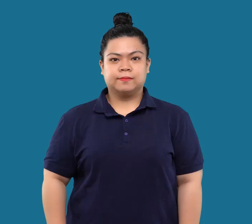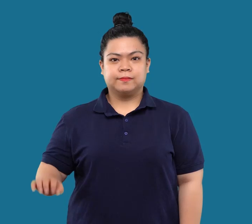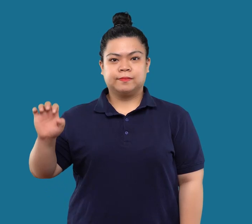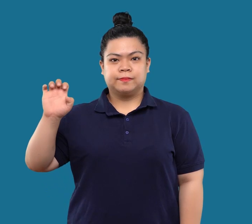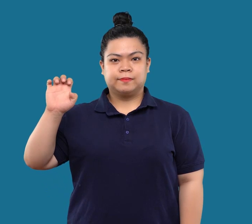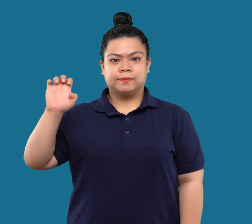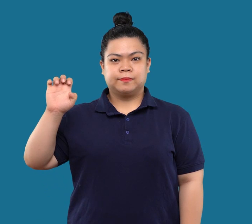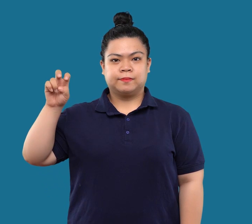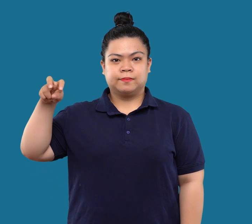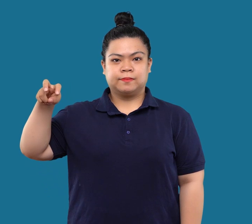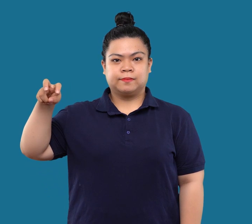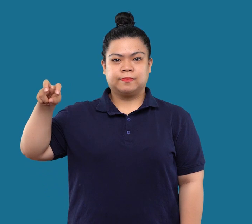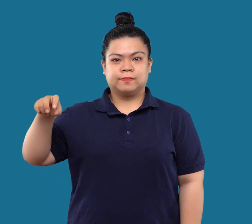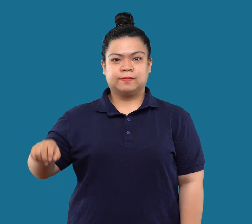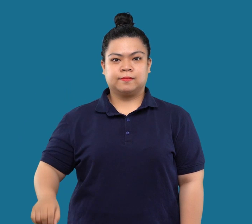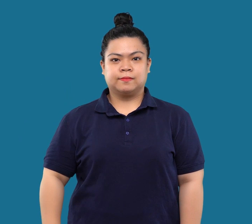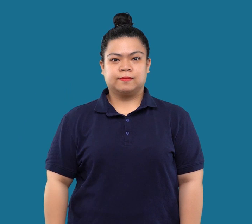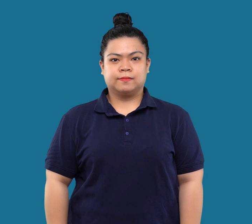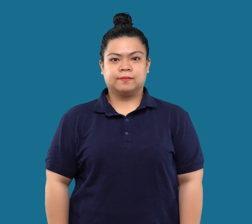ê